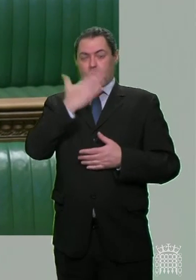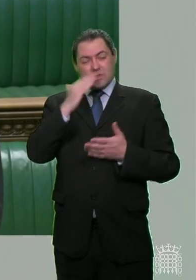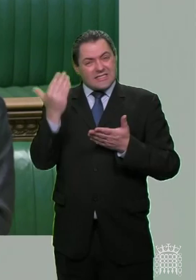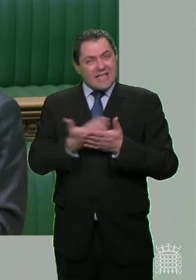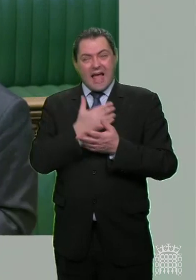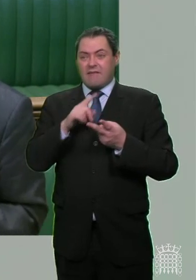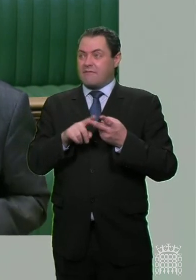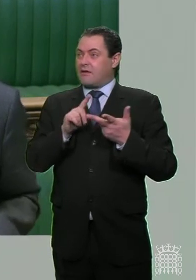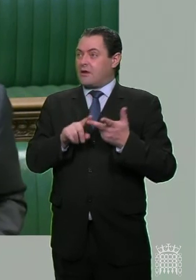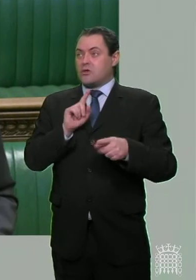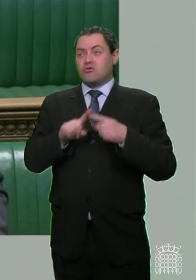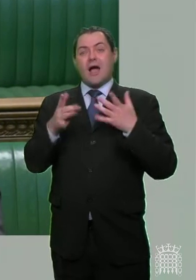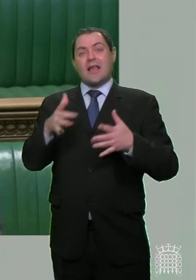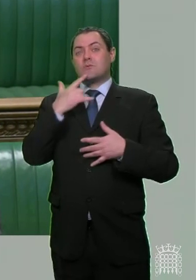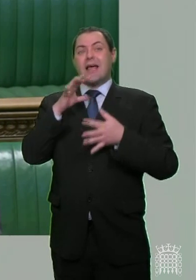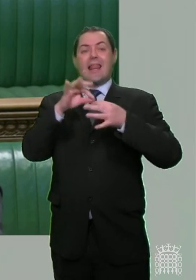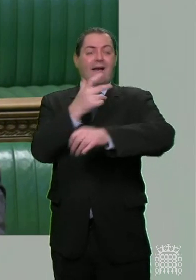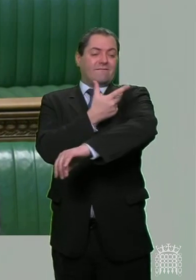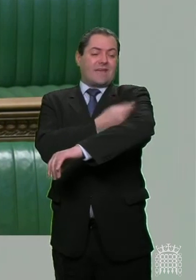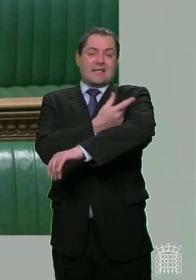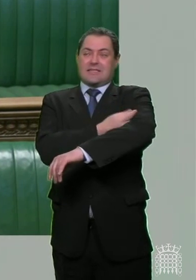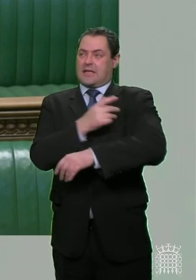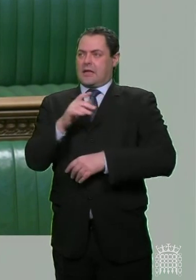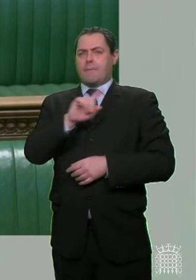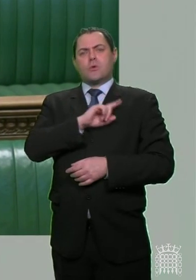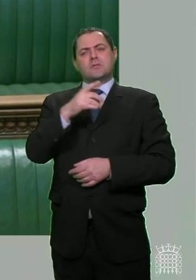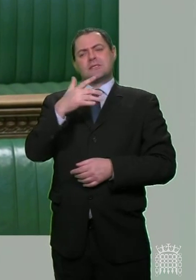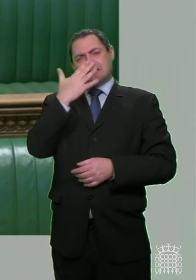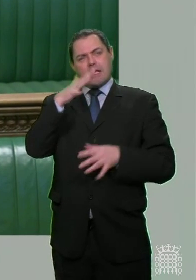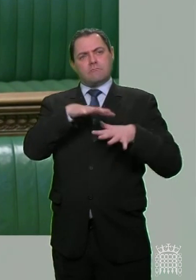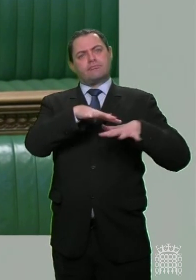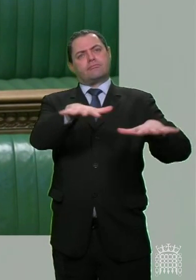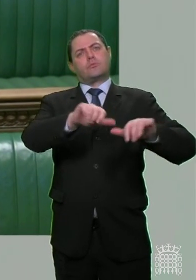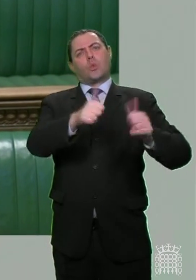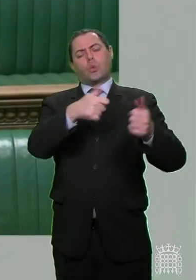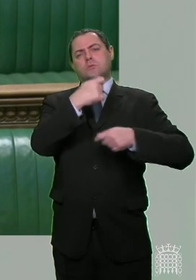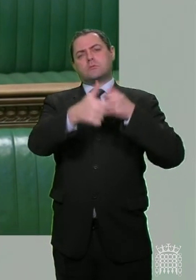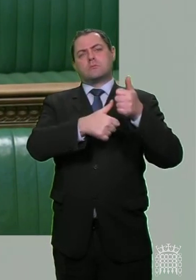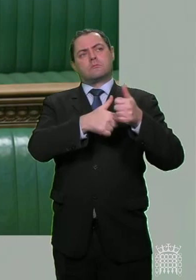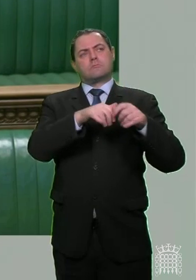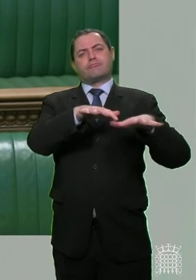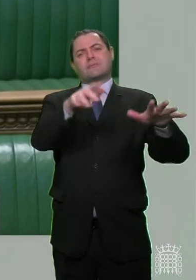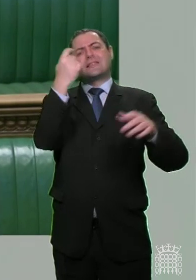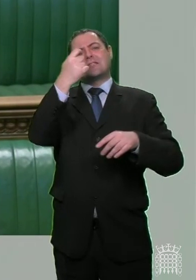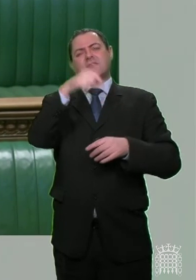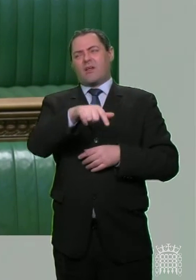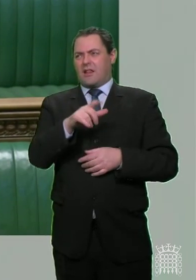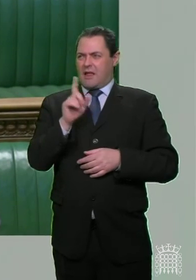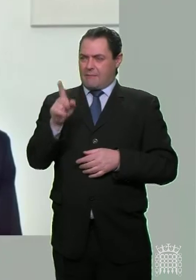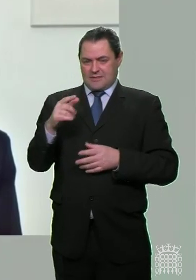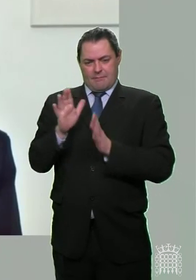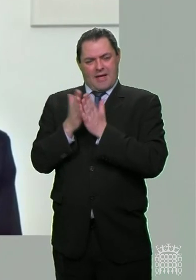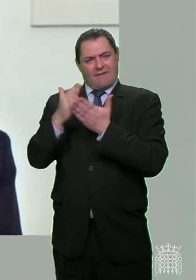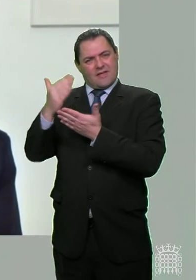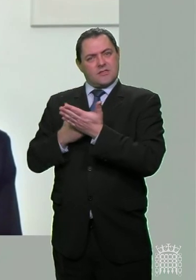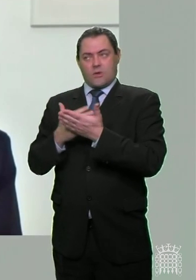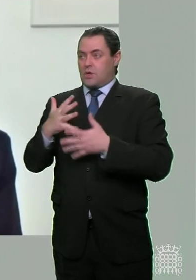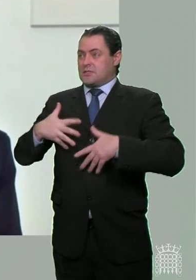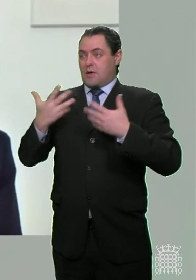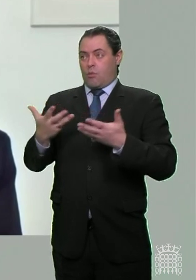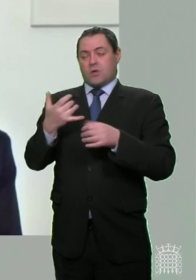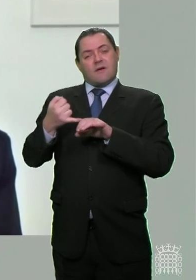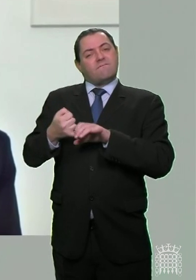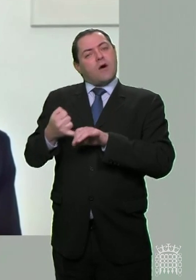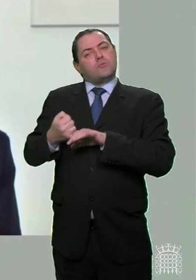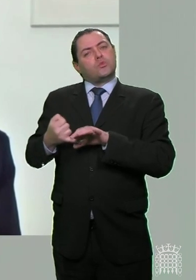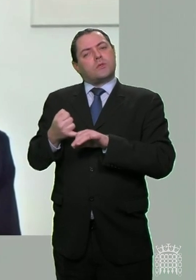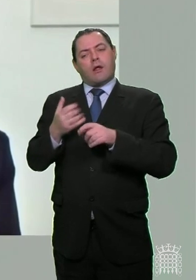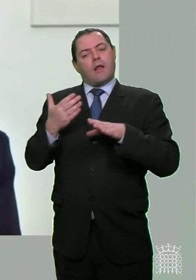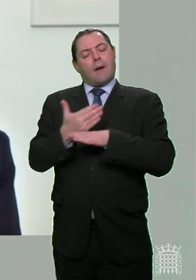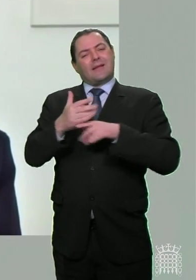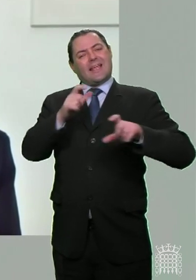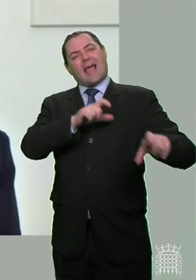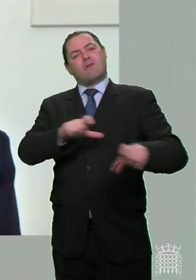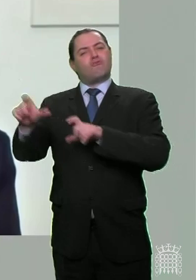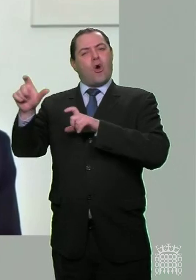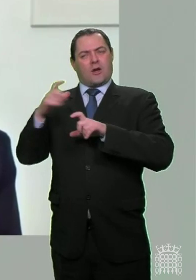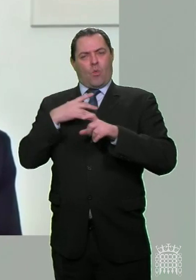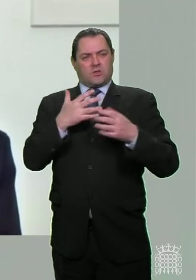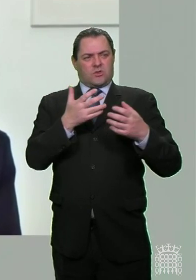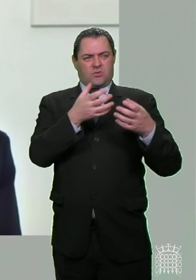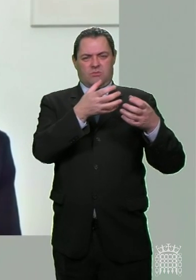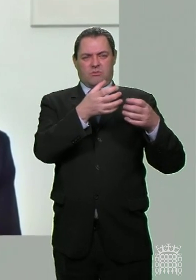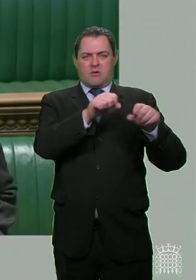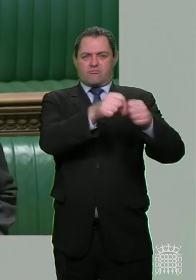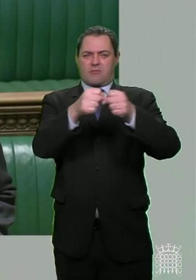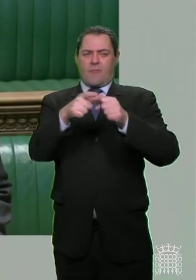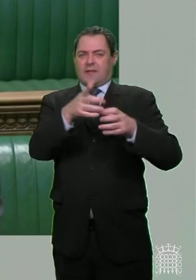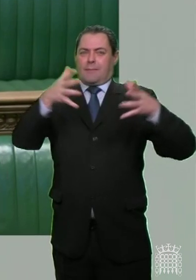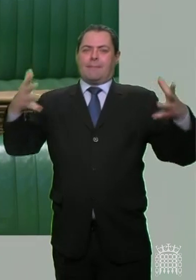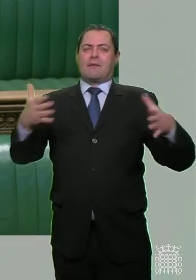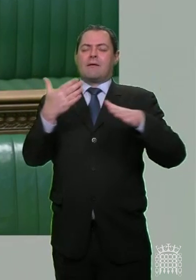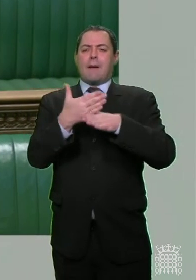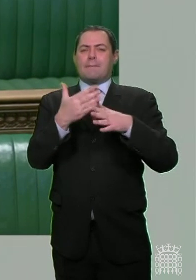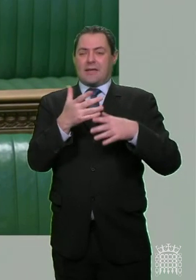He tries to associate himself now with the vaccine programme, because he senses that that may be going well, but he stood on a manifesto to unbundle the pharmaceutical companies—the big pharma—that made those vaccines possible.